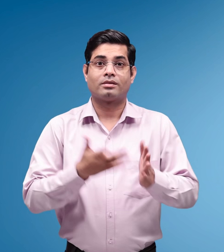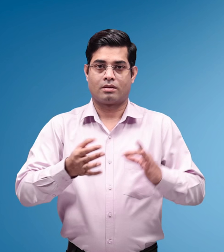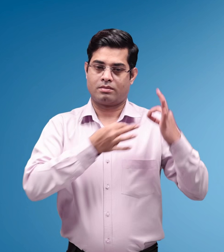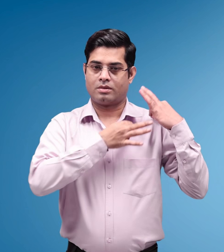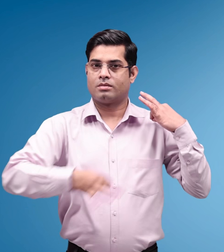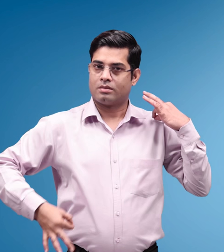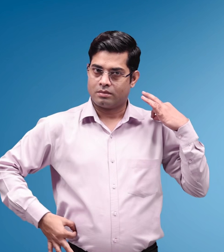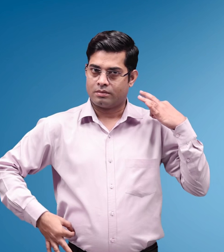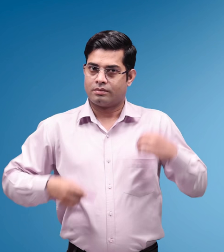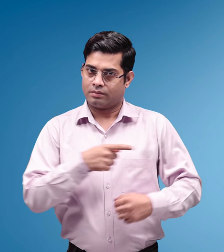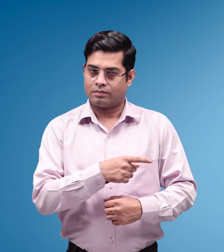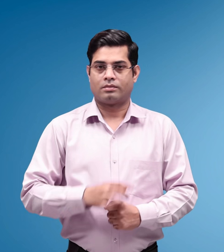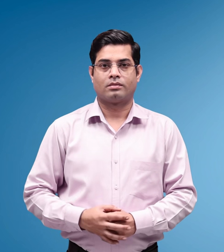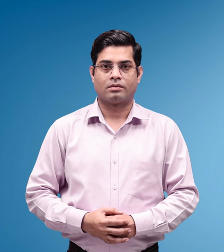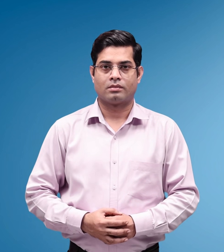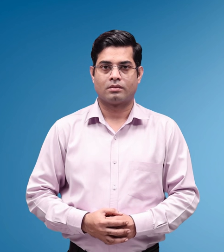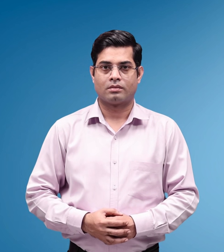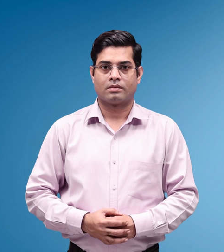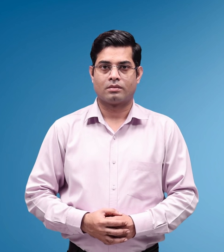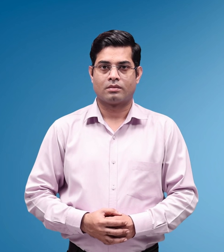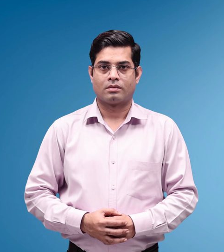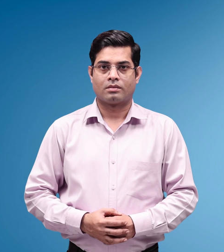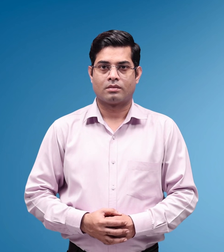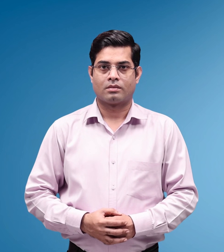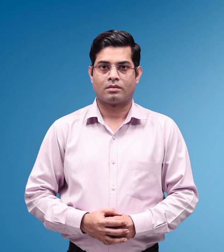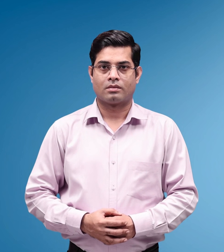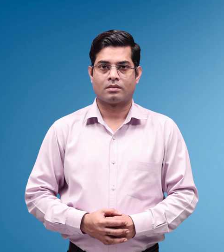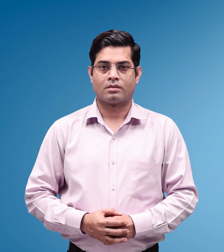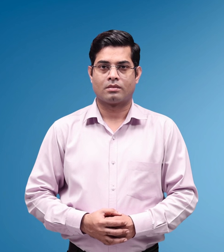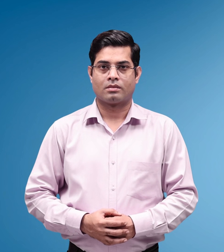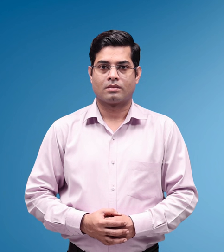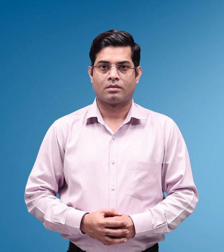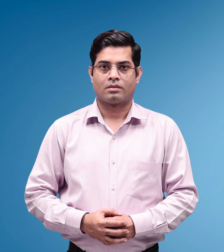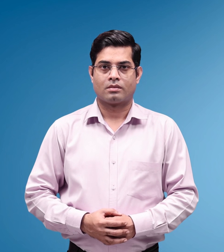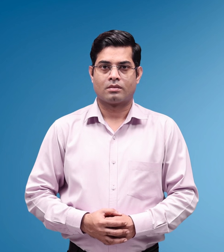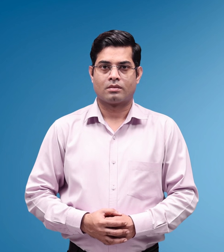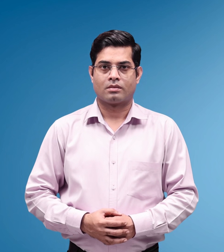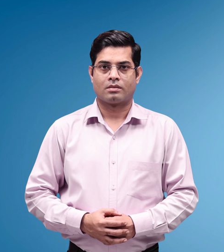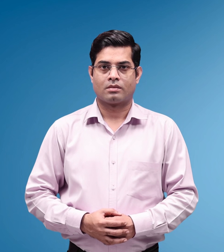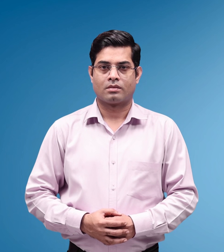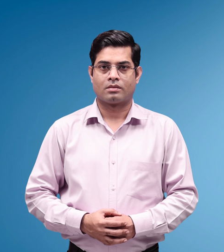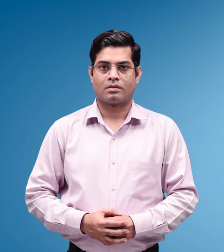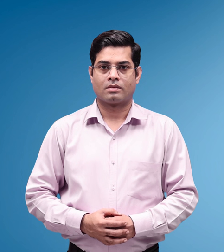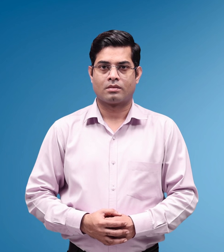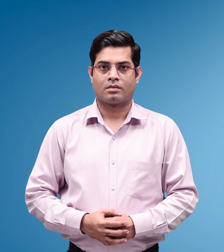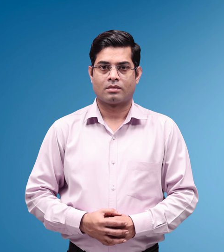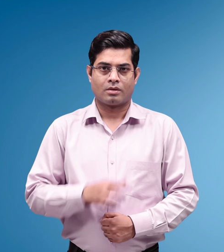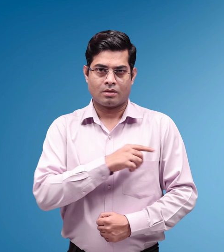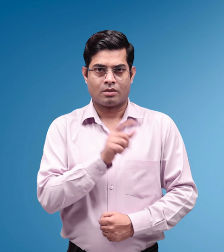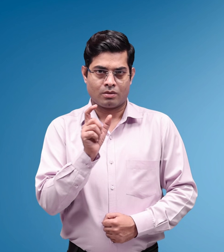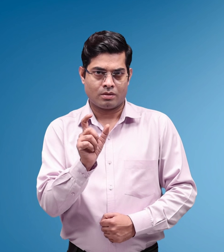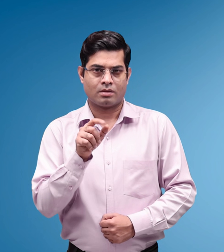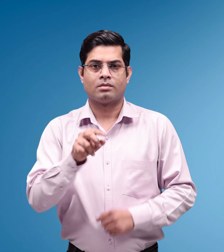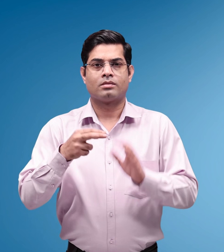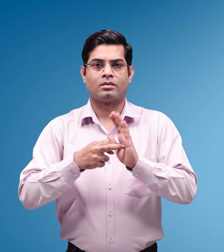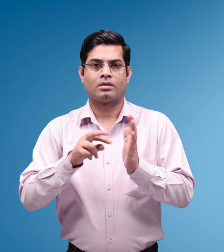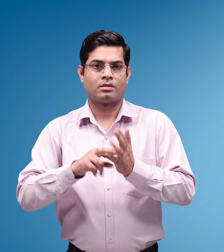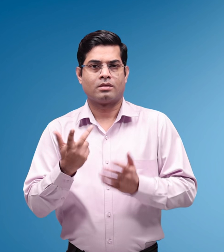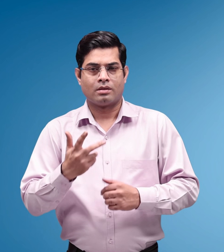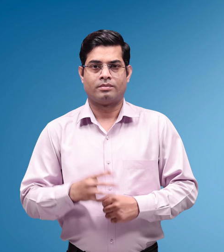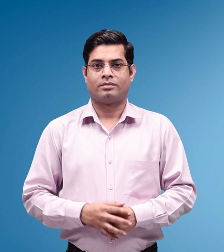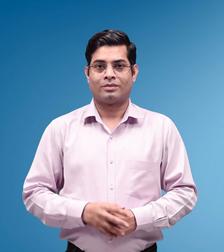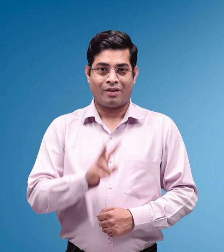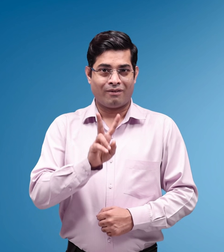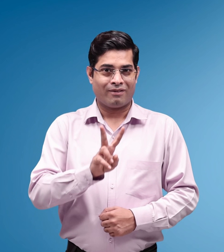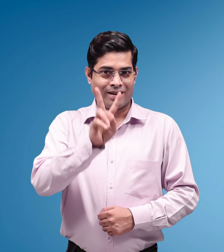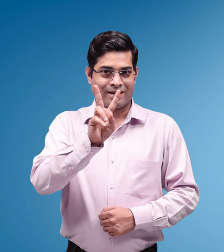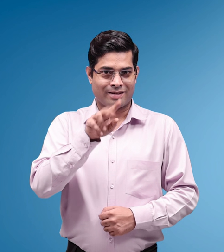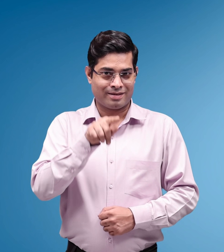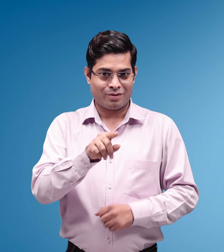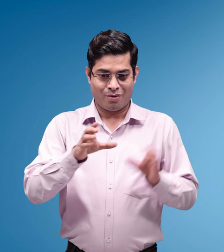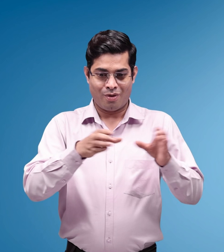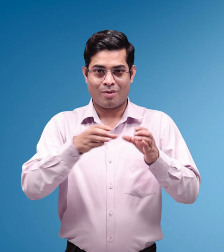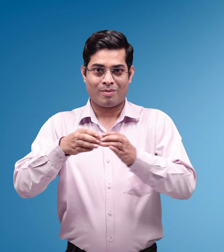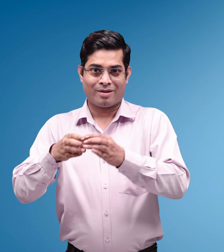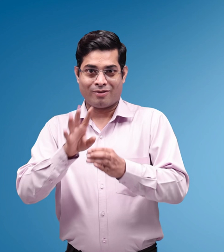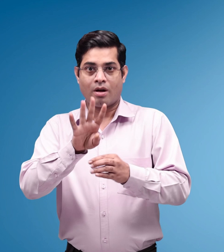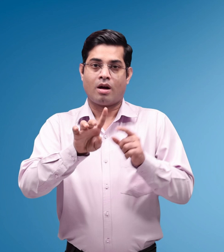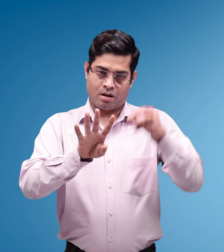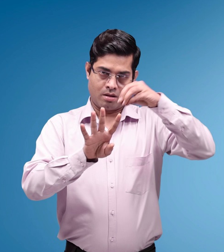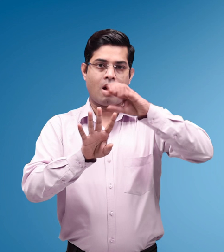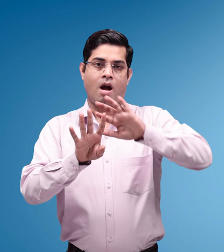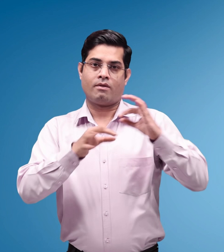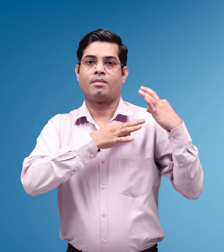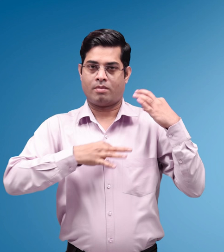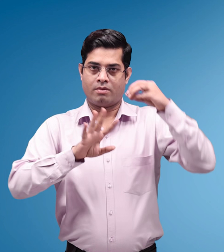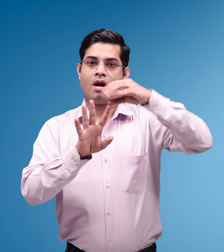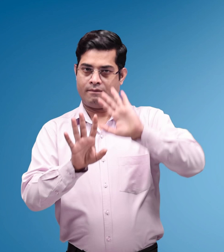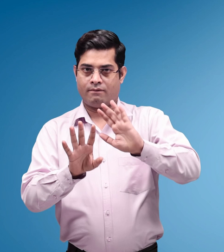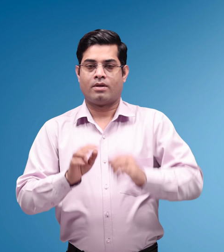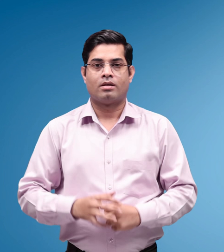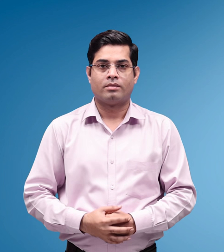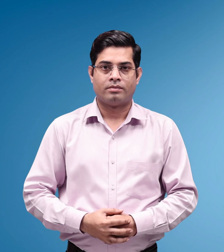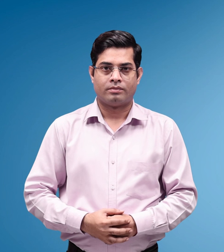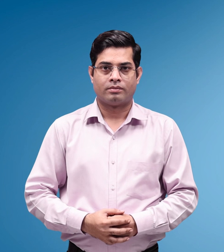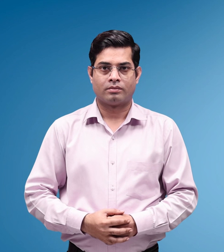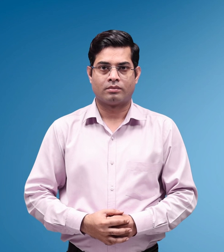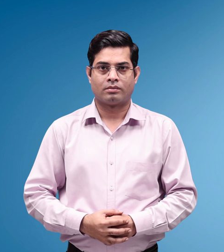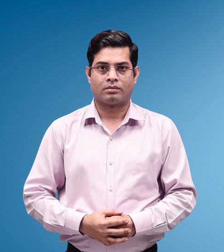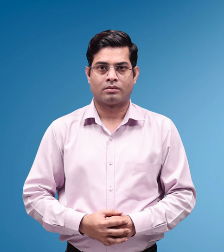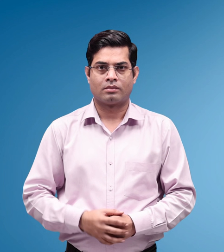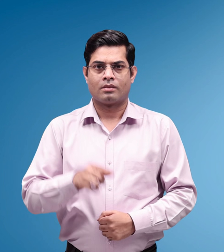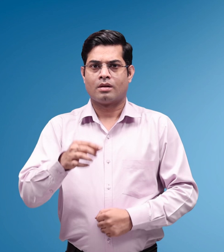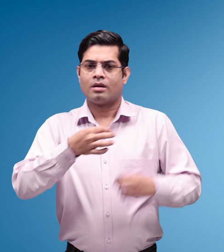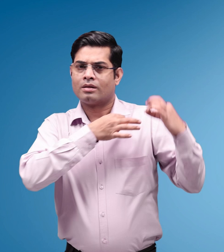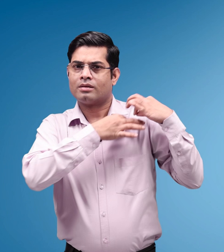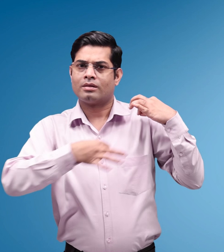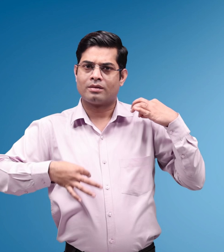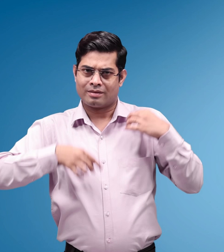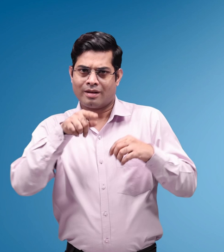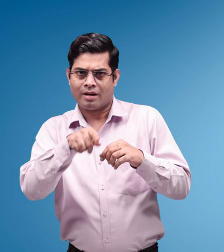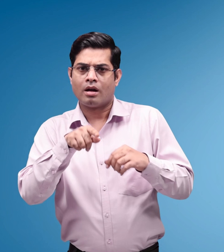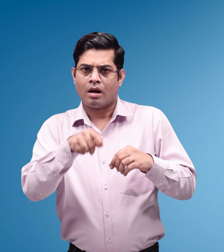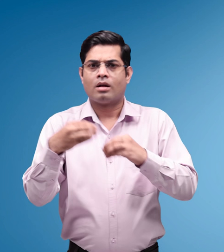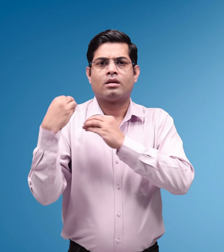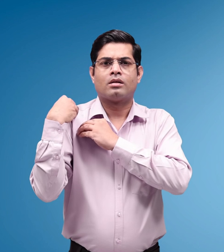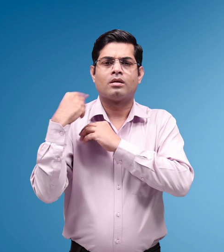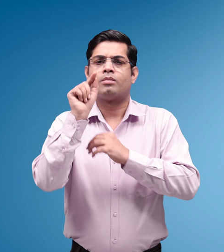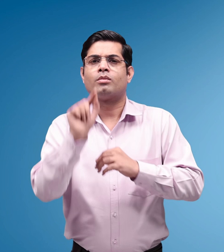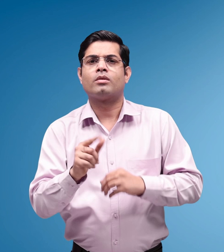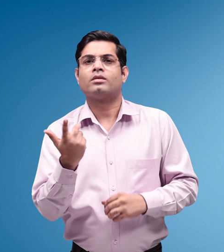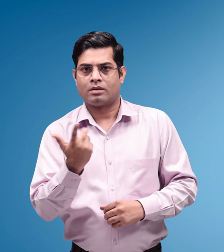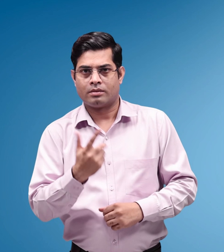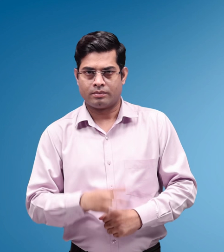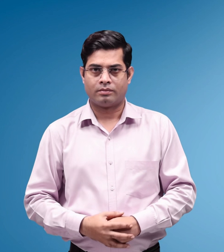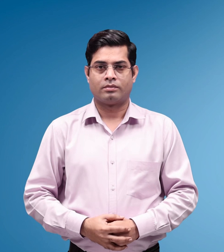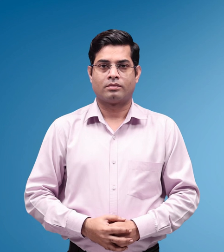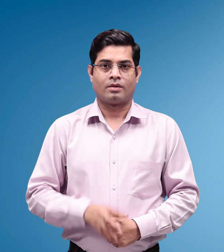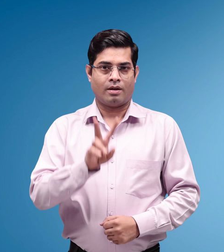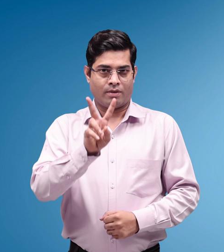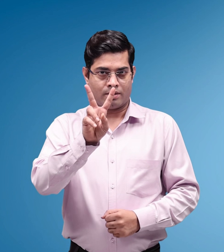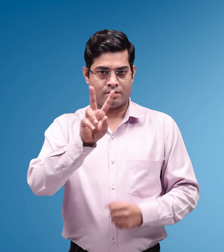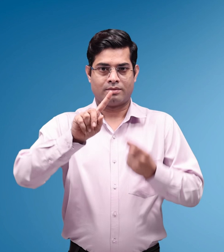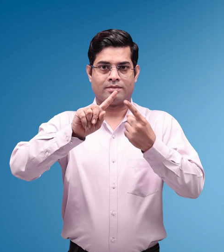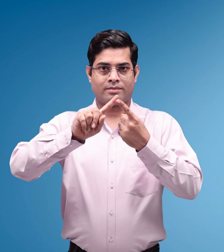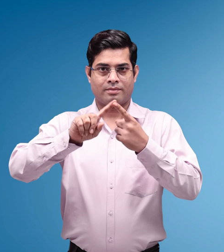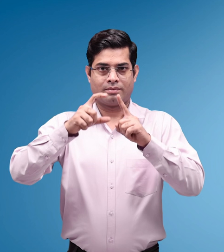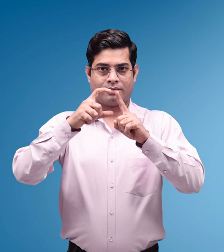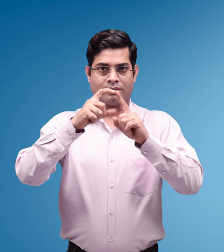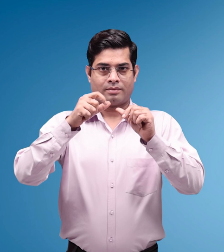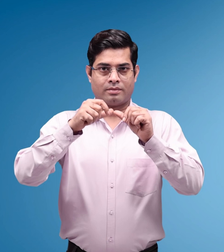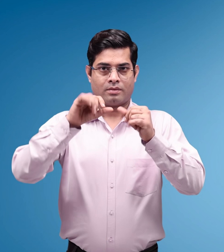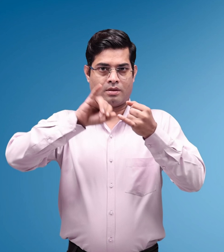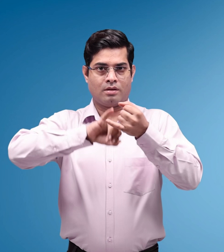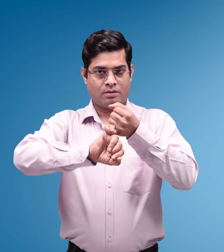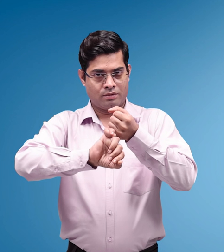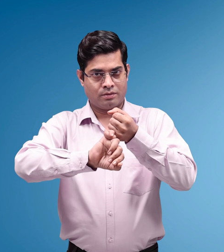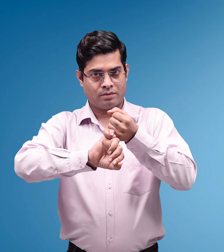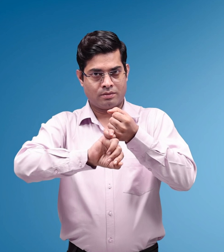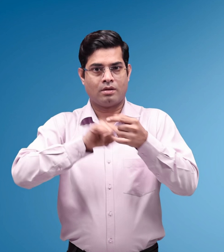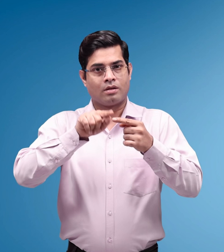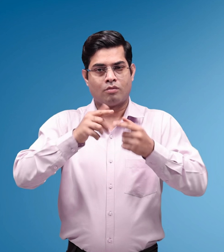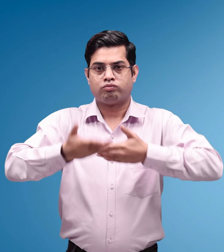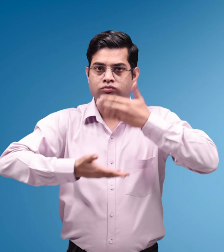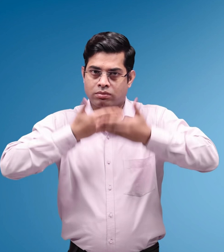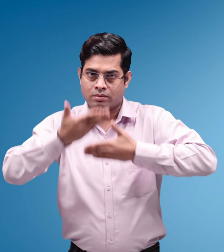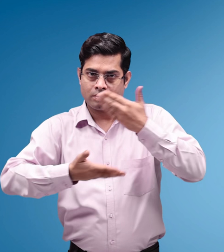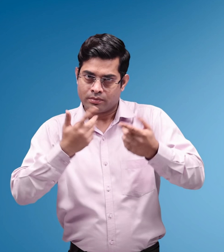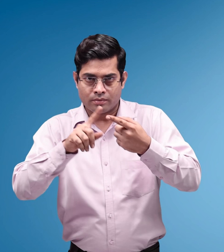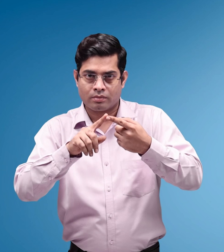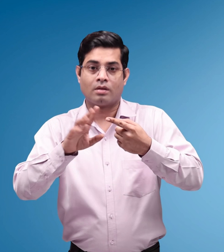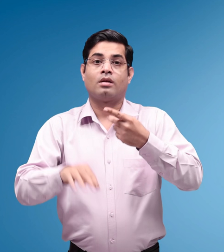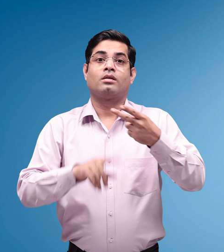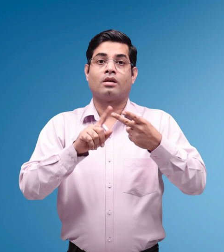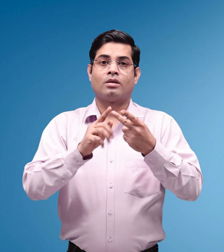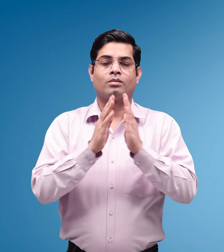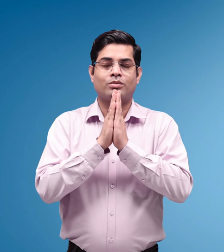This sign means Brahmin. Brahmins were one of the four varnas. Brahmins were expected to study (and teach) the Vedas, perform rituals and sacrifices and receive gifts.